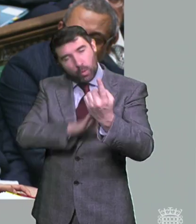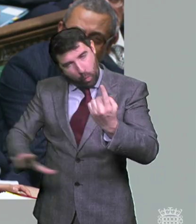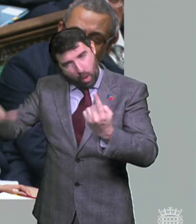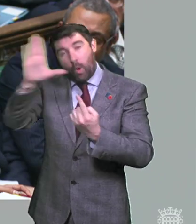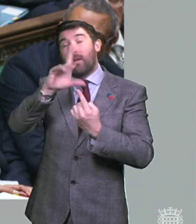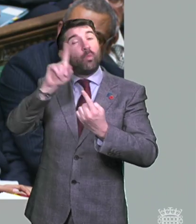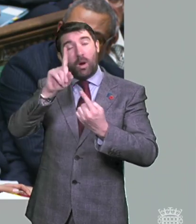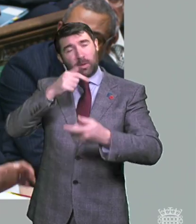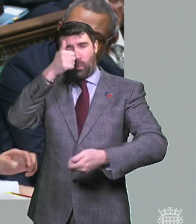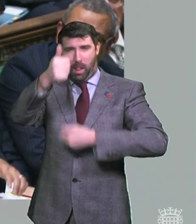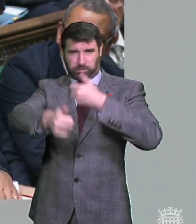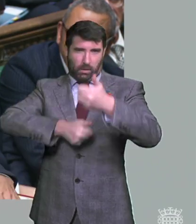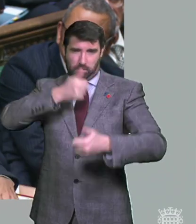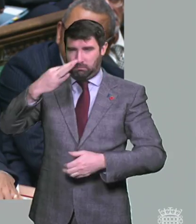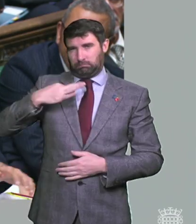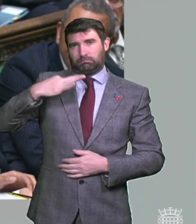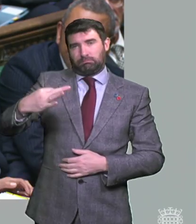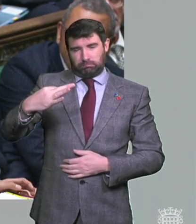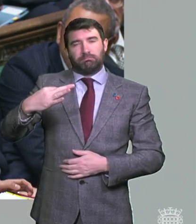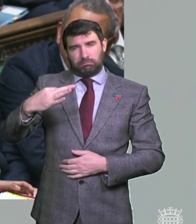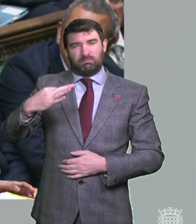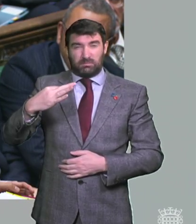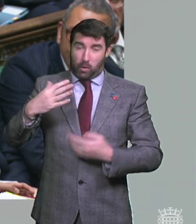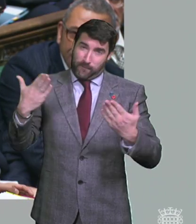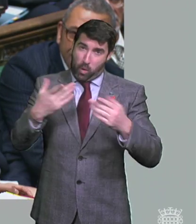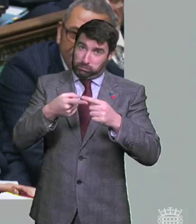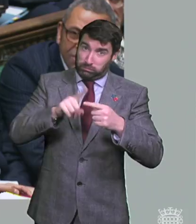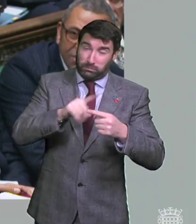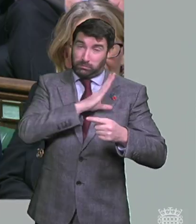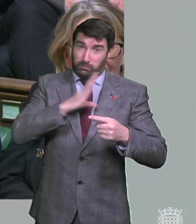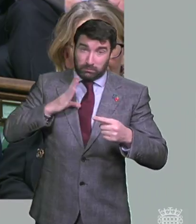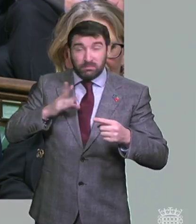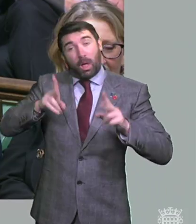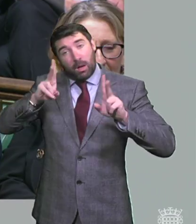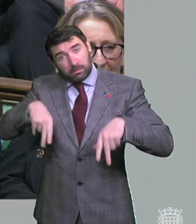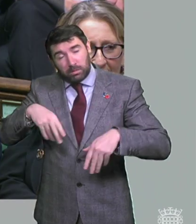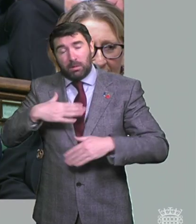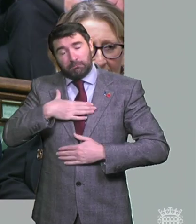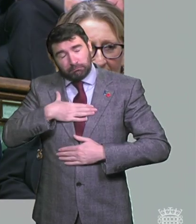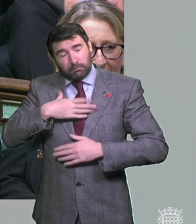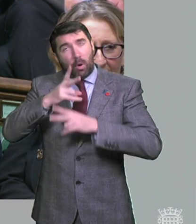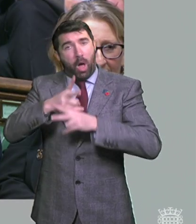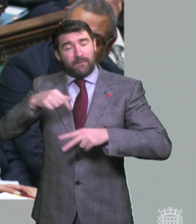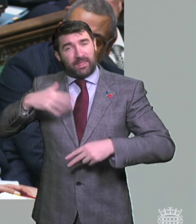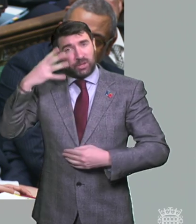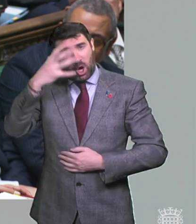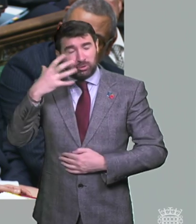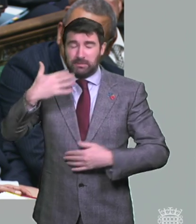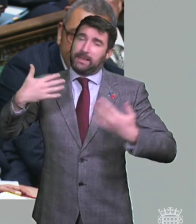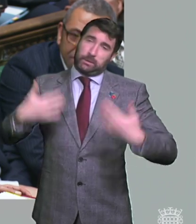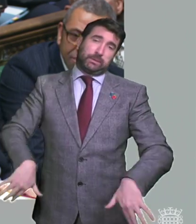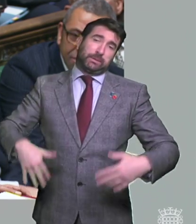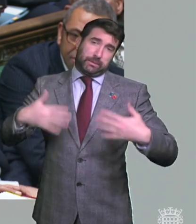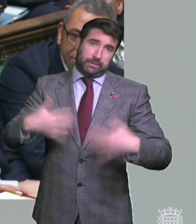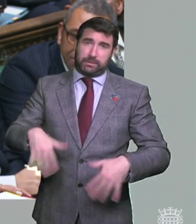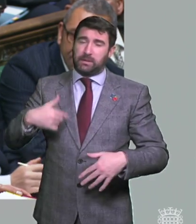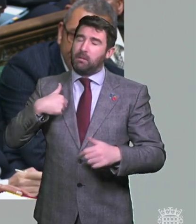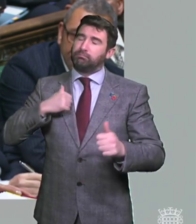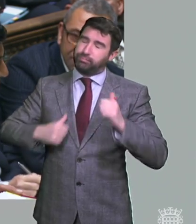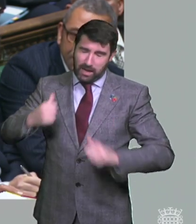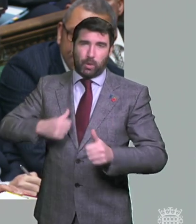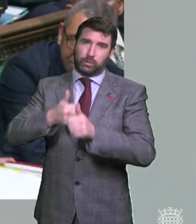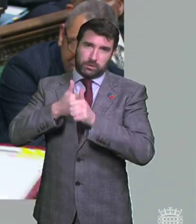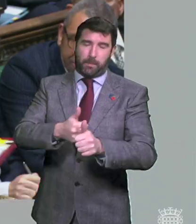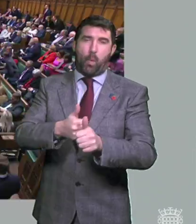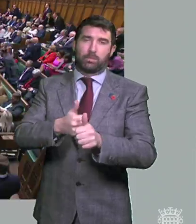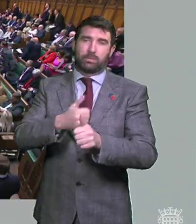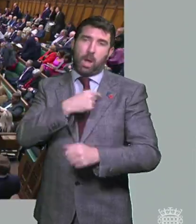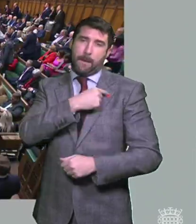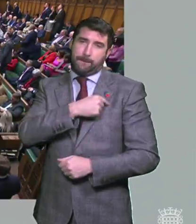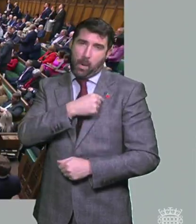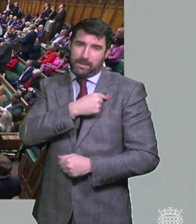There is no greater sacrifice than those who lay down their lives in the service of our nation, so I am proud, as many others are, to support the poppy appeal and to honour our veterans.